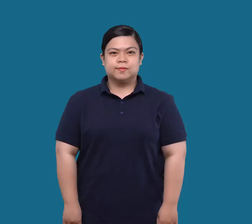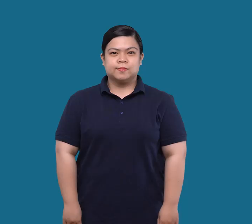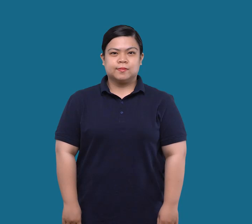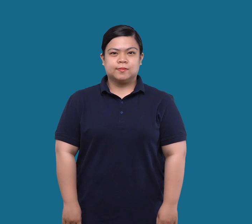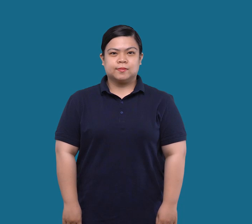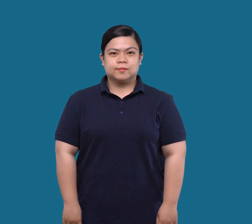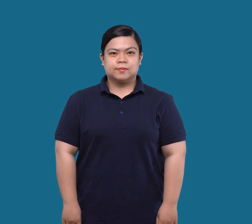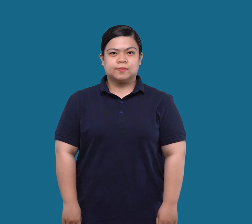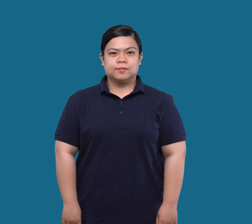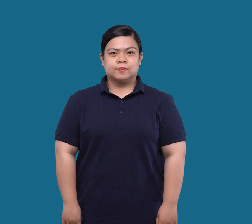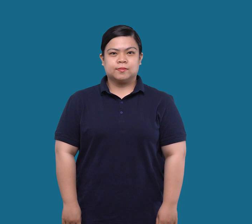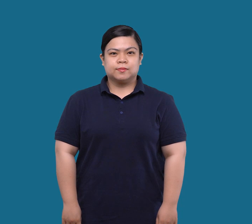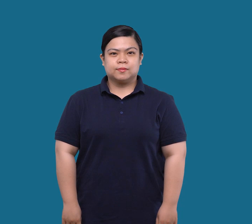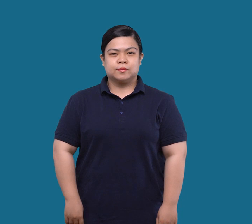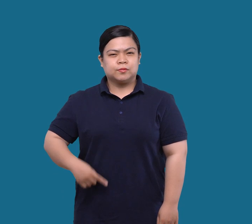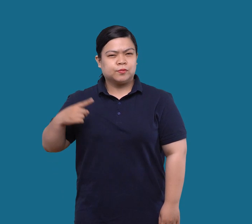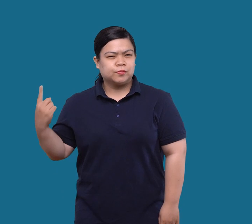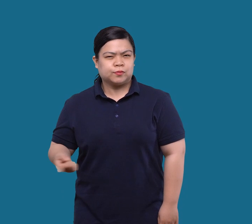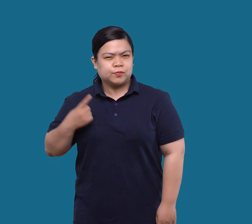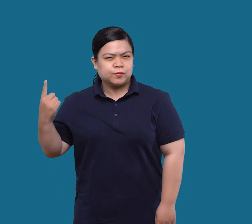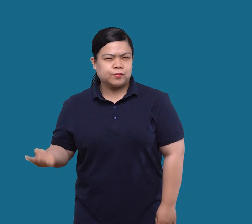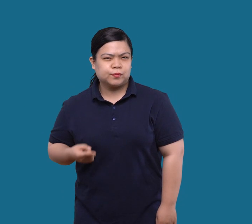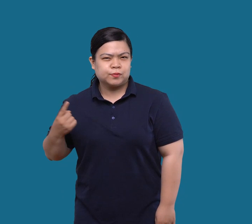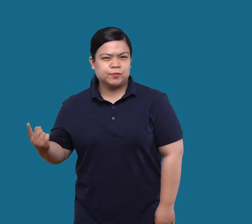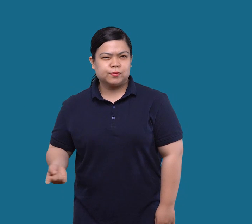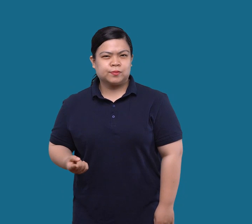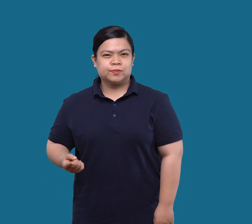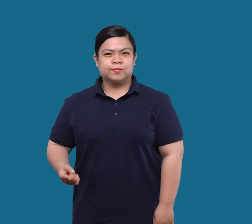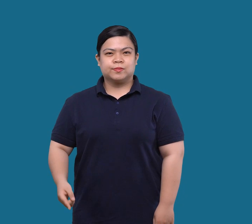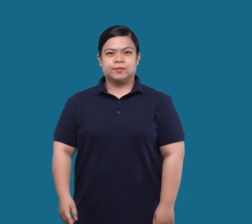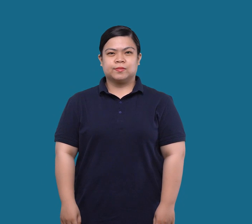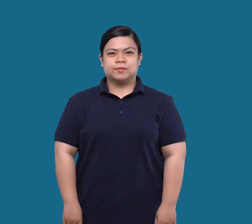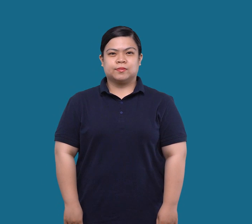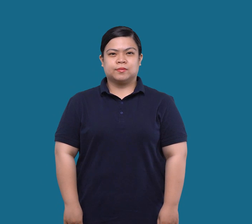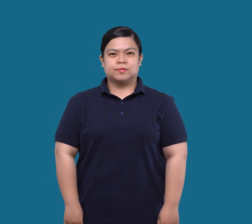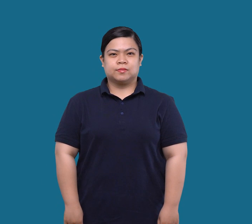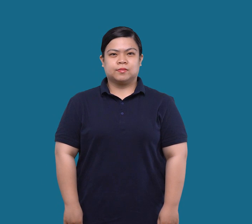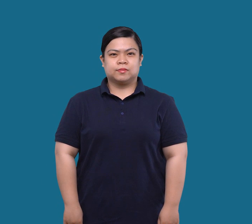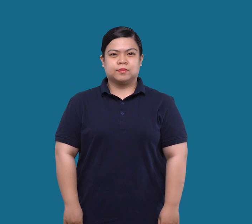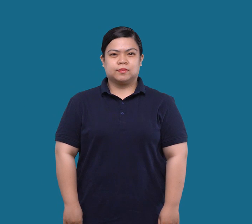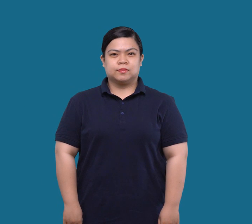thường xuyên